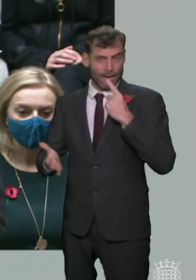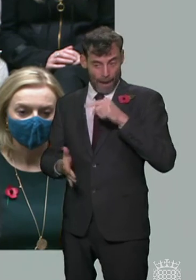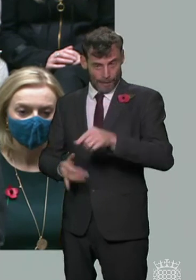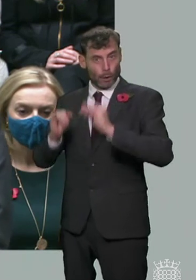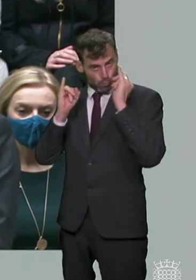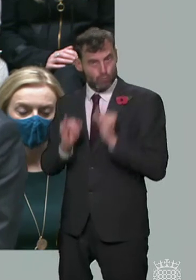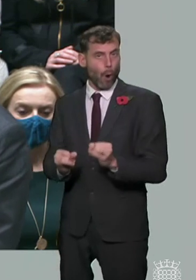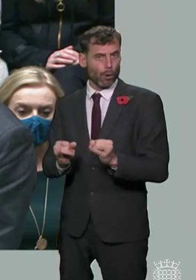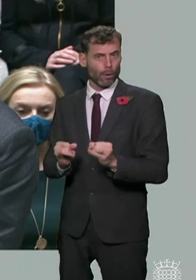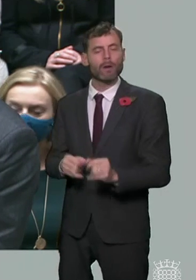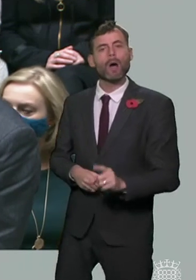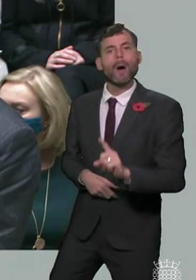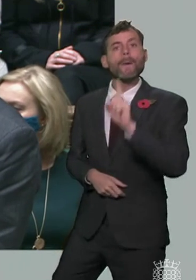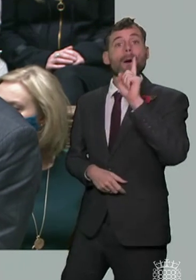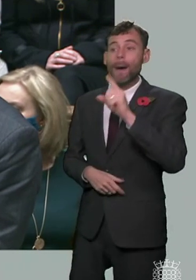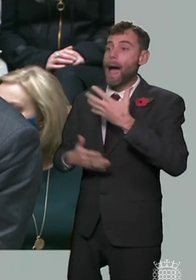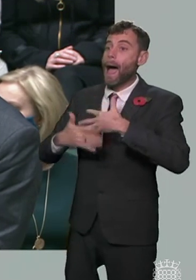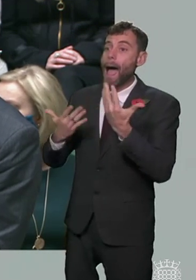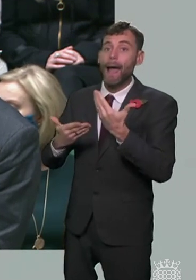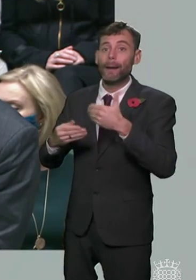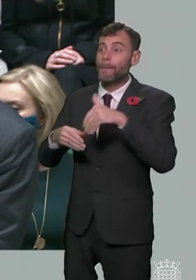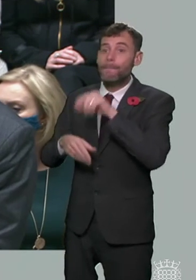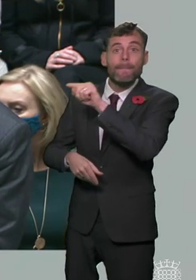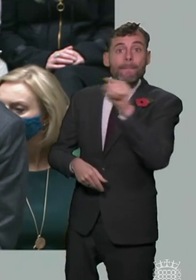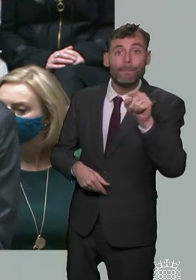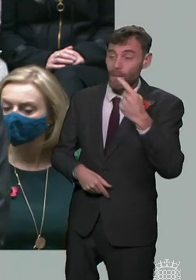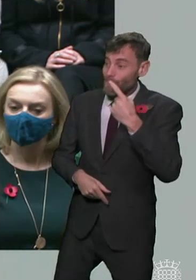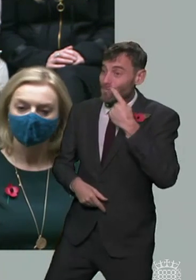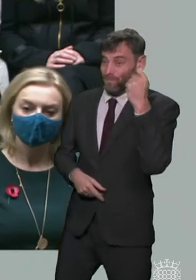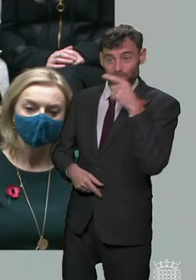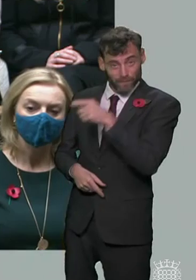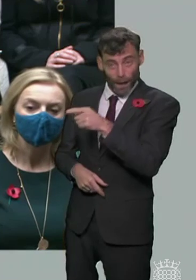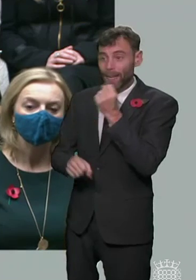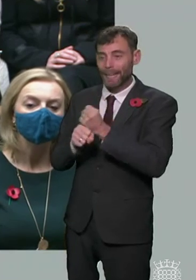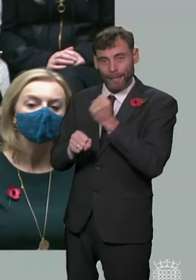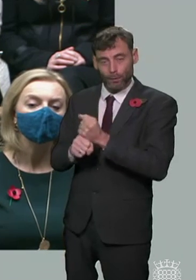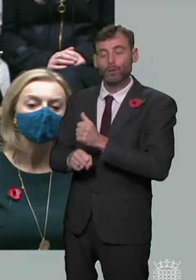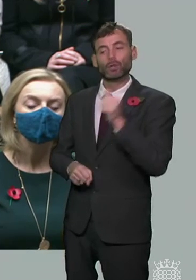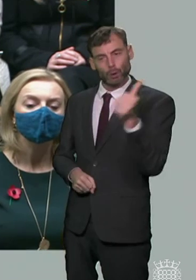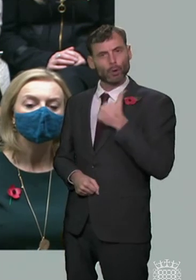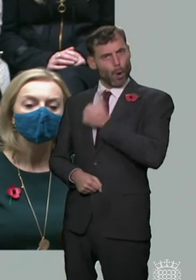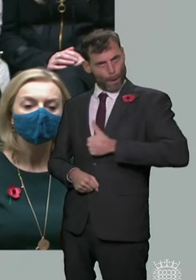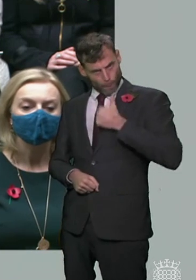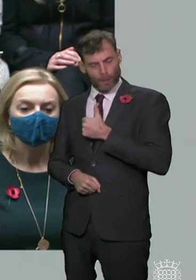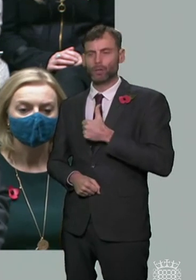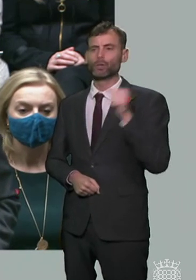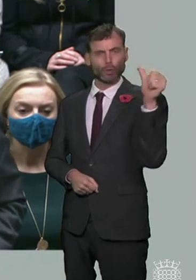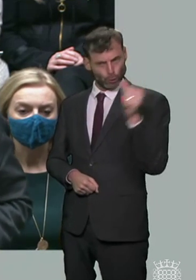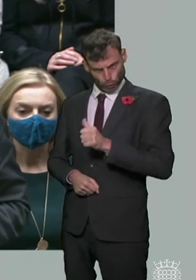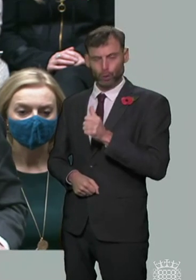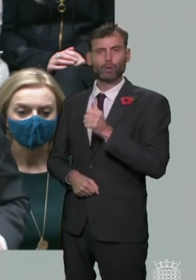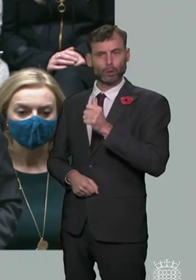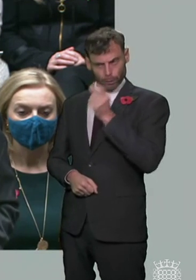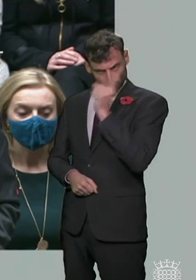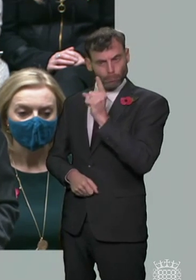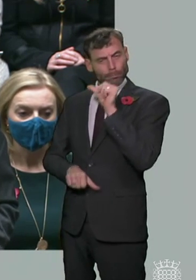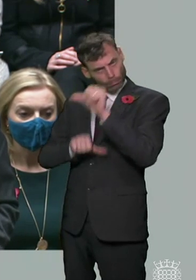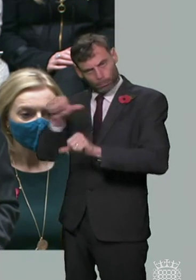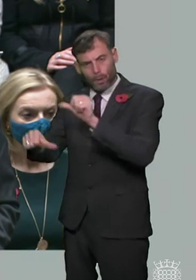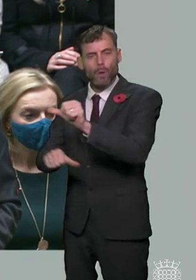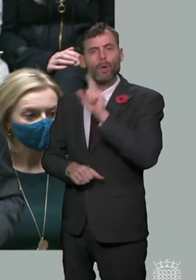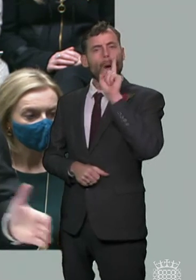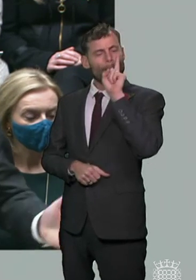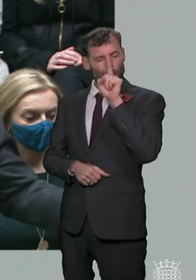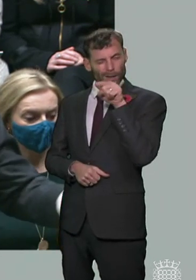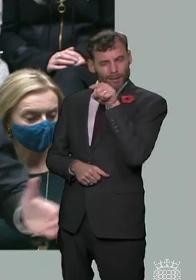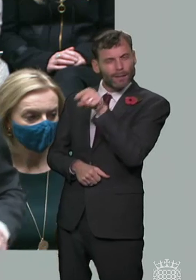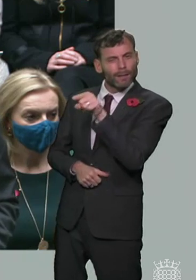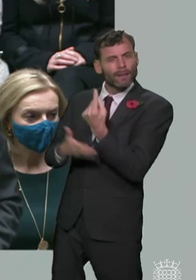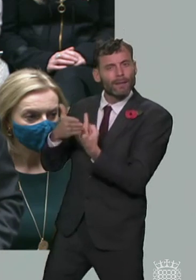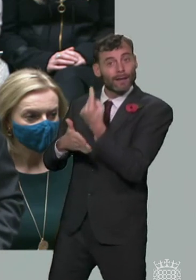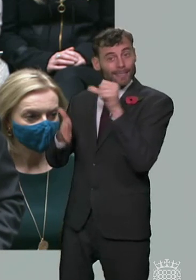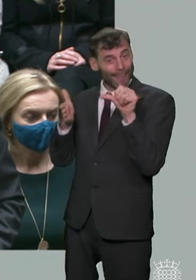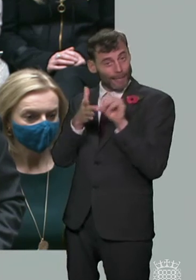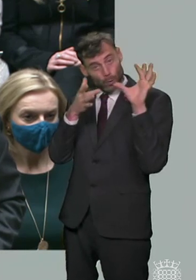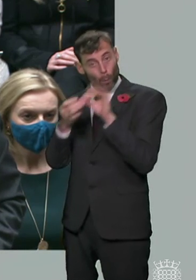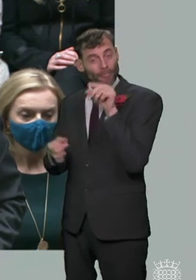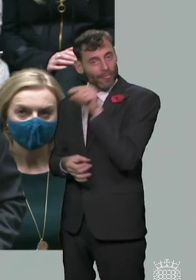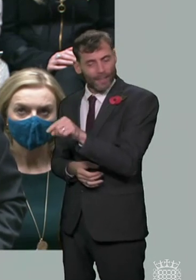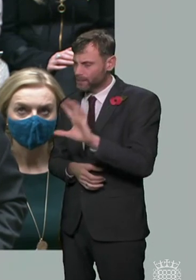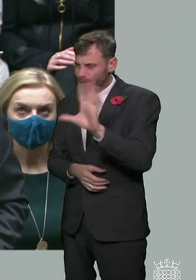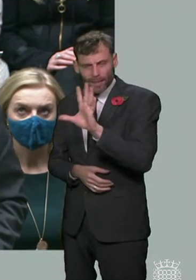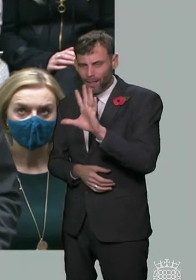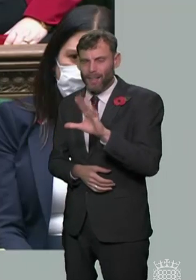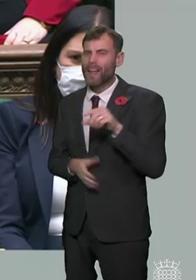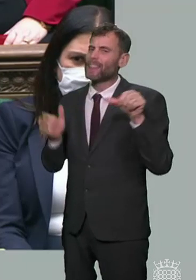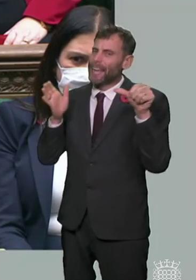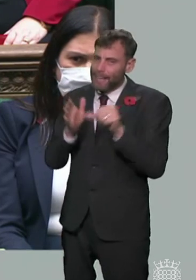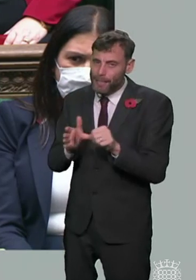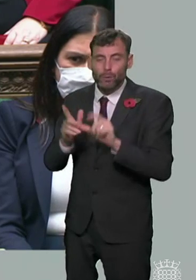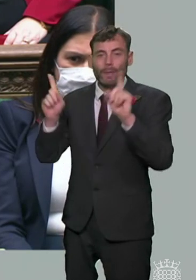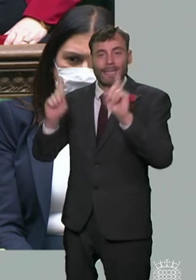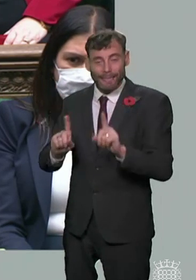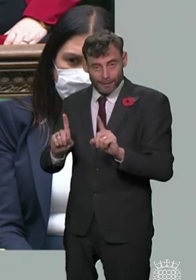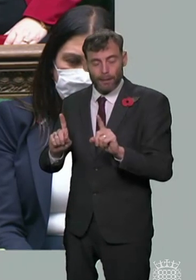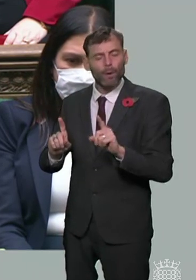Members who are found guilty of it should apologise and pay the necessary penalties, but that is not the issue in this case or in the vote befor us today.